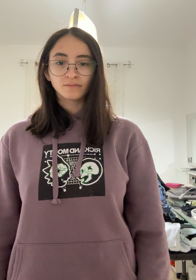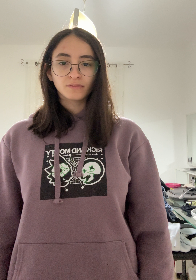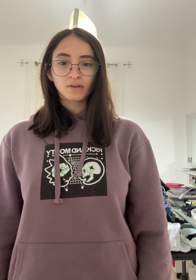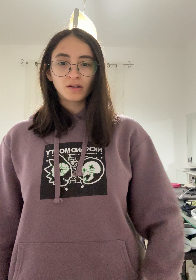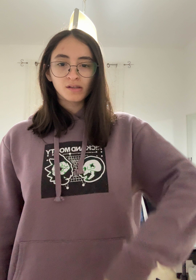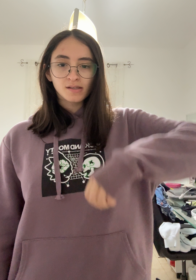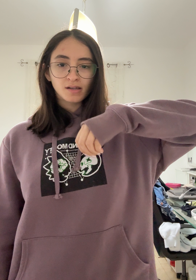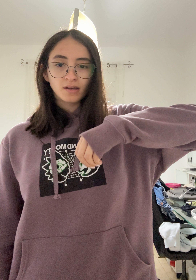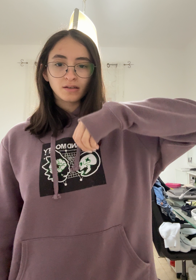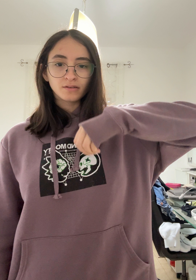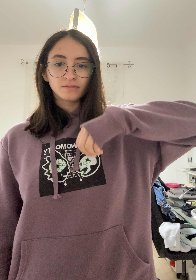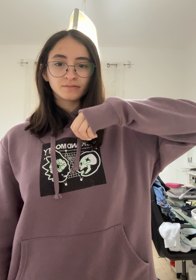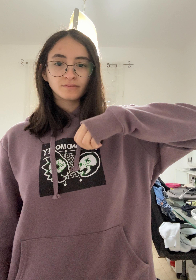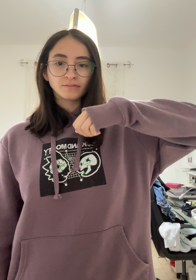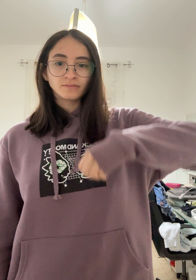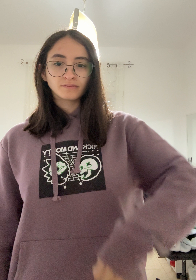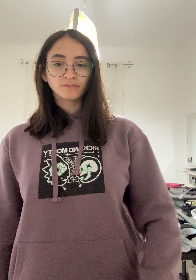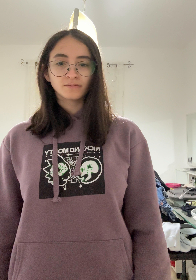שקית